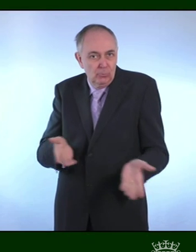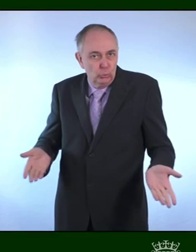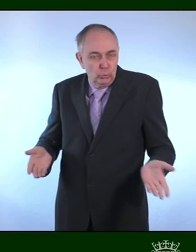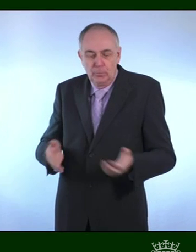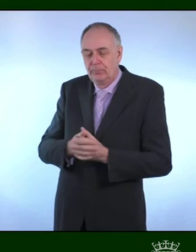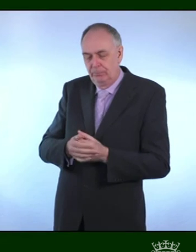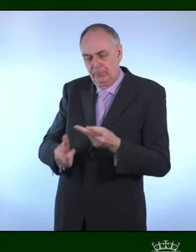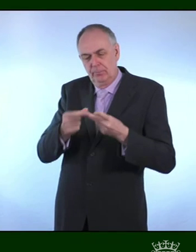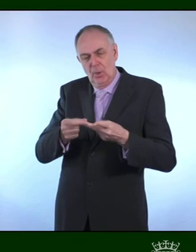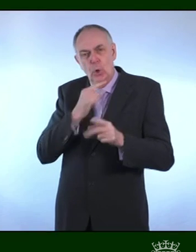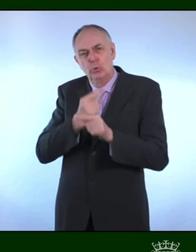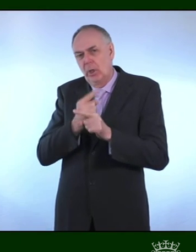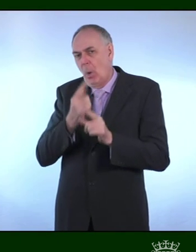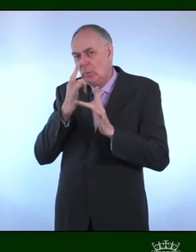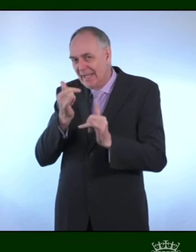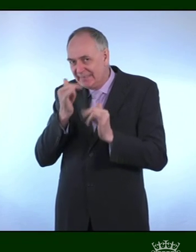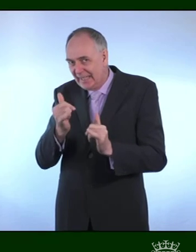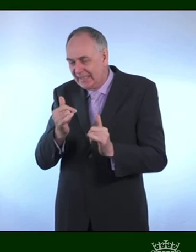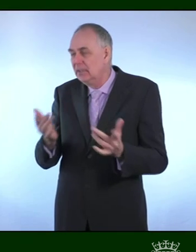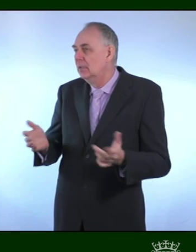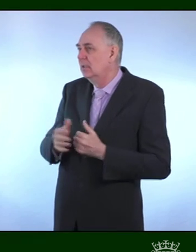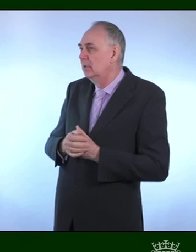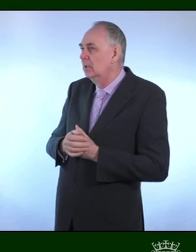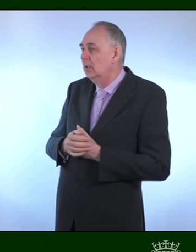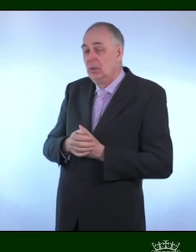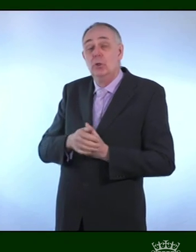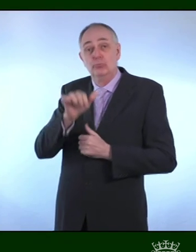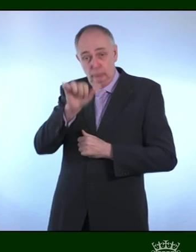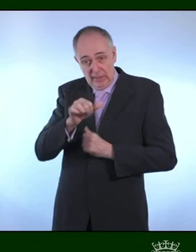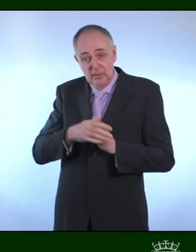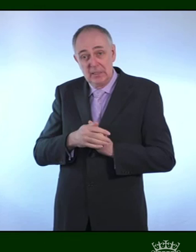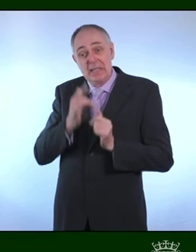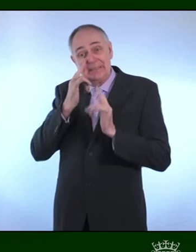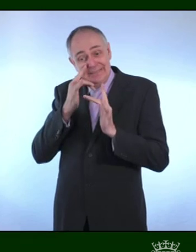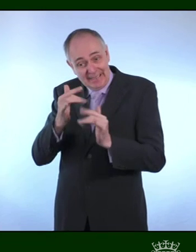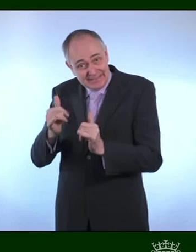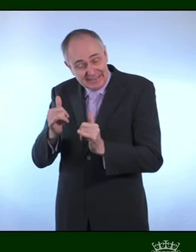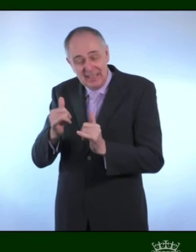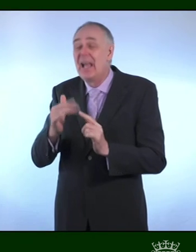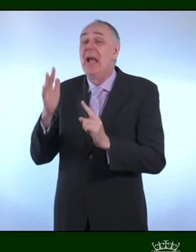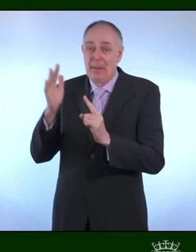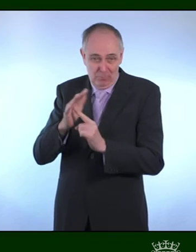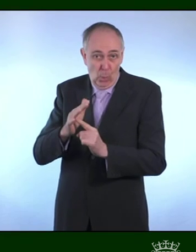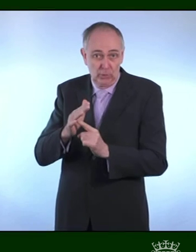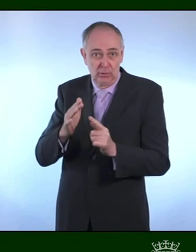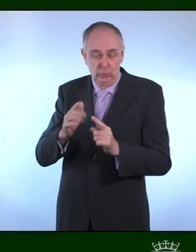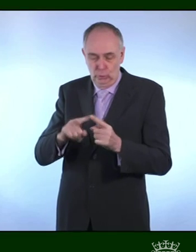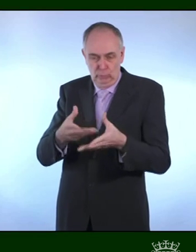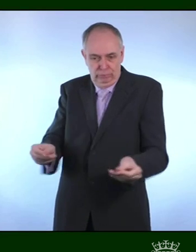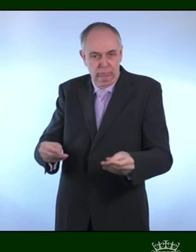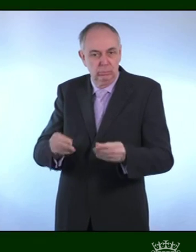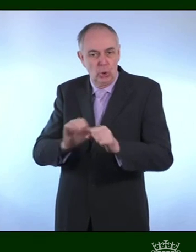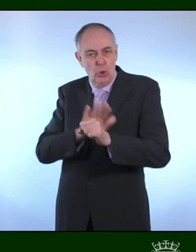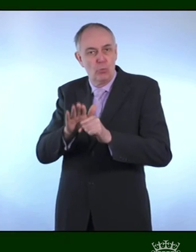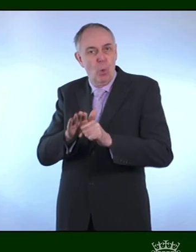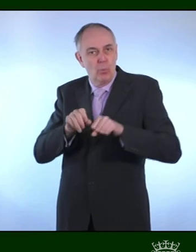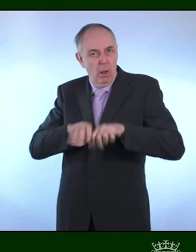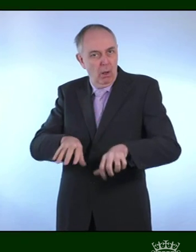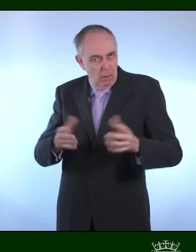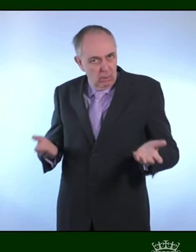On testing, the right honourable Gentleman is quite right that testing is vital to our success in beating the coronavirus.